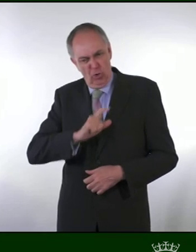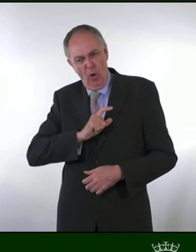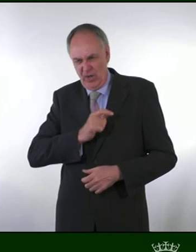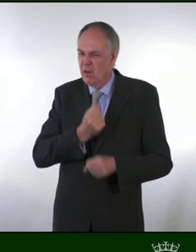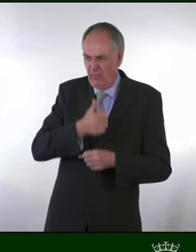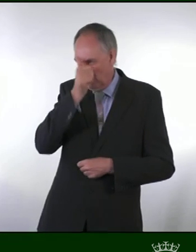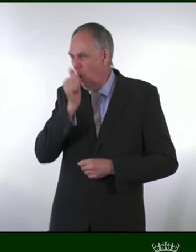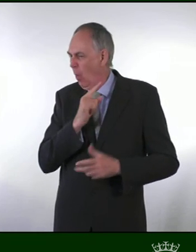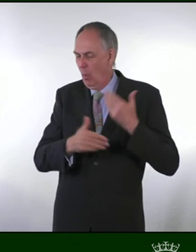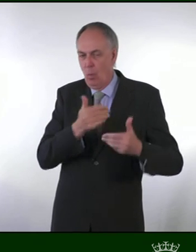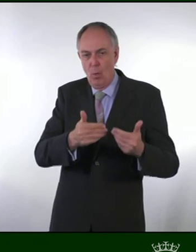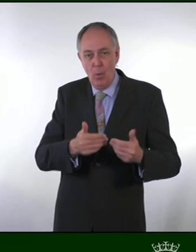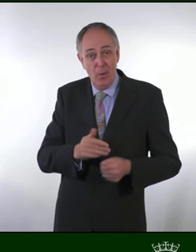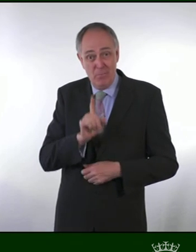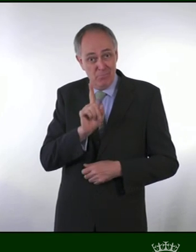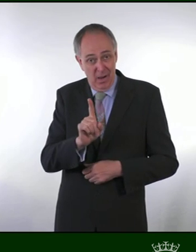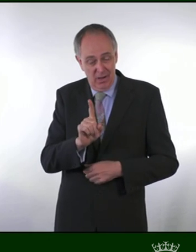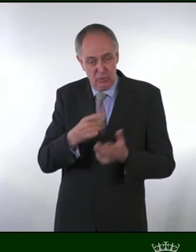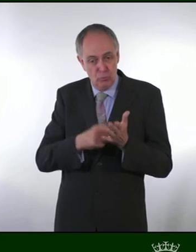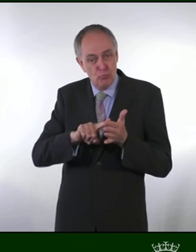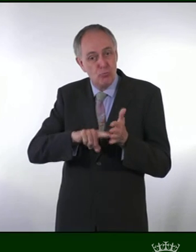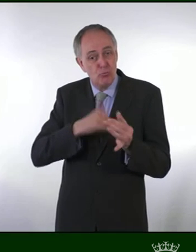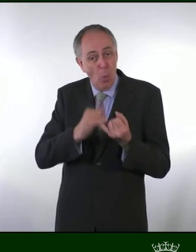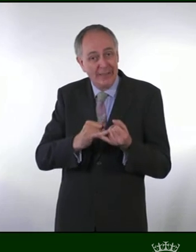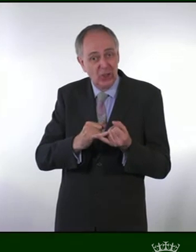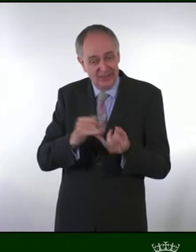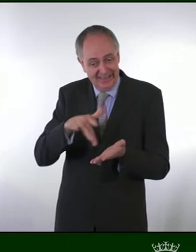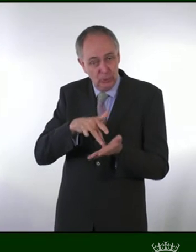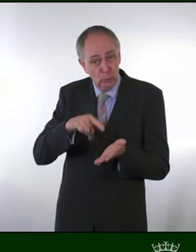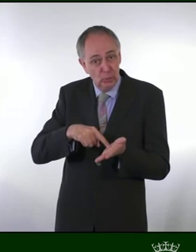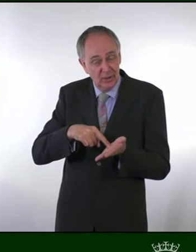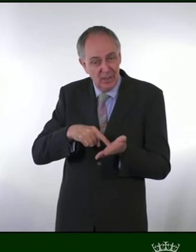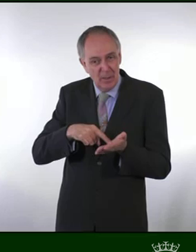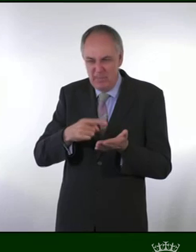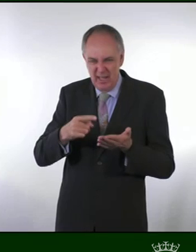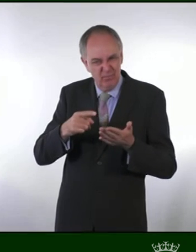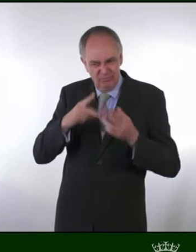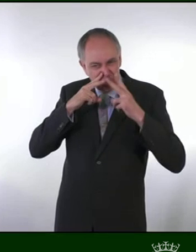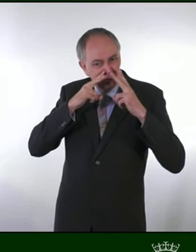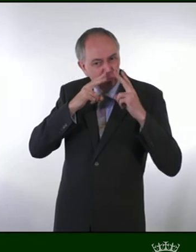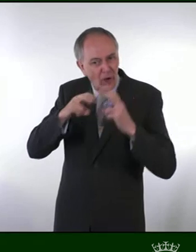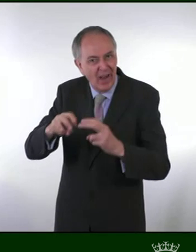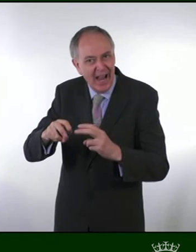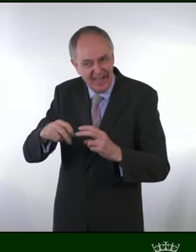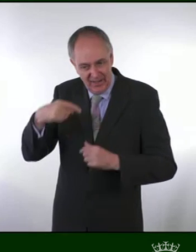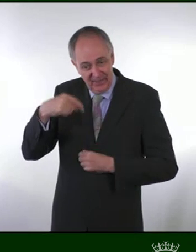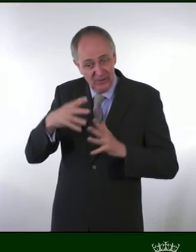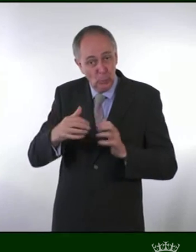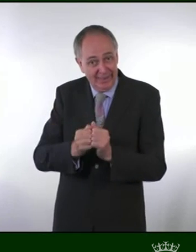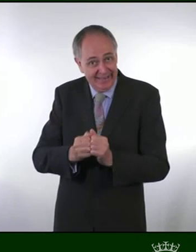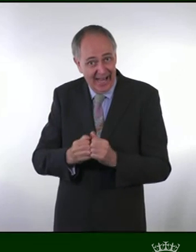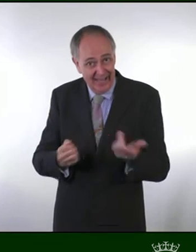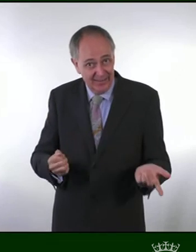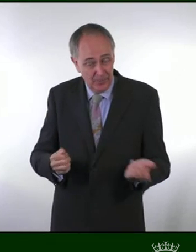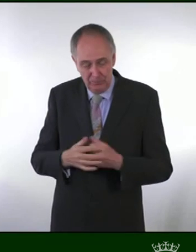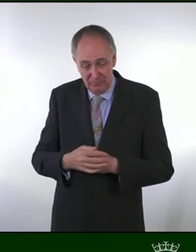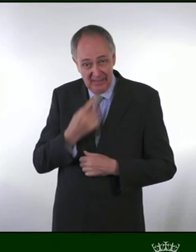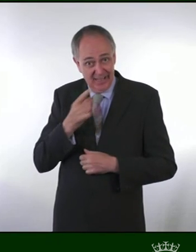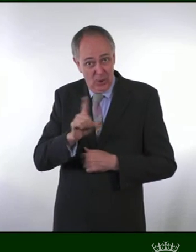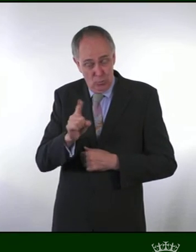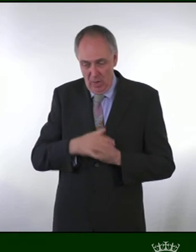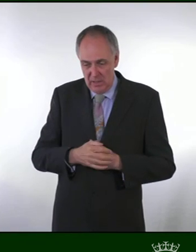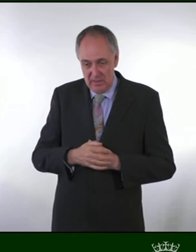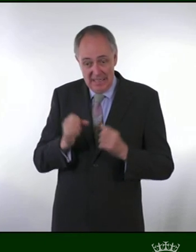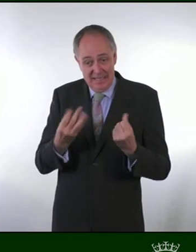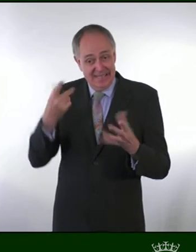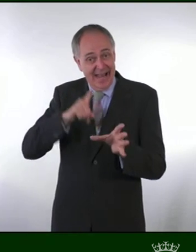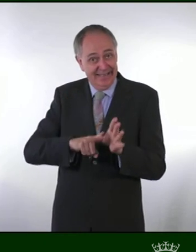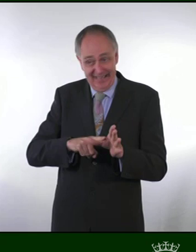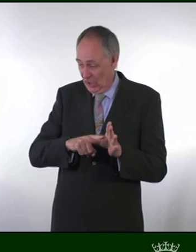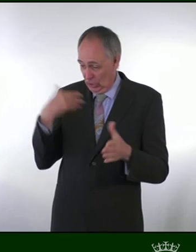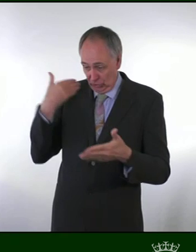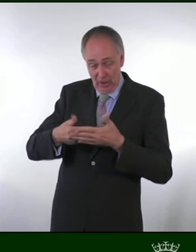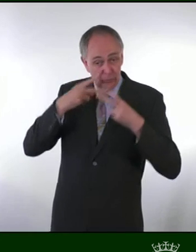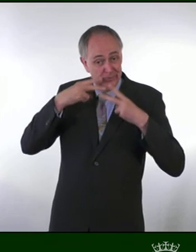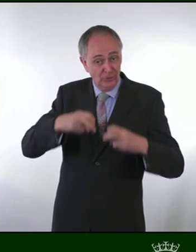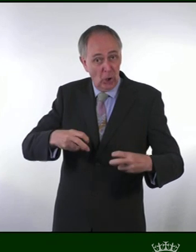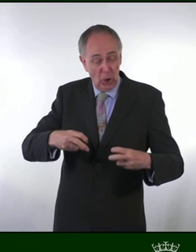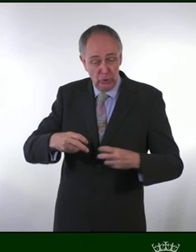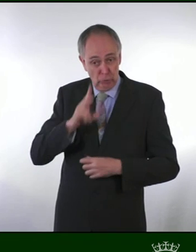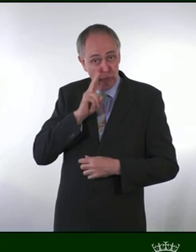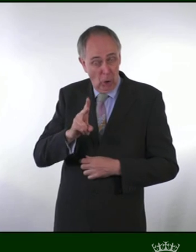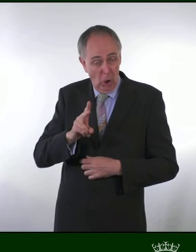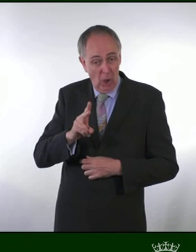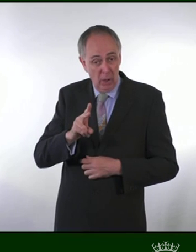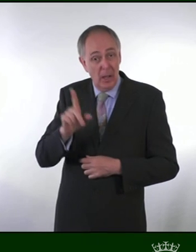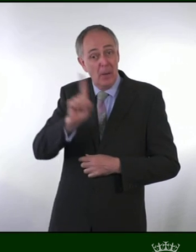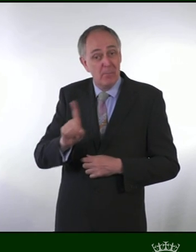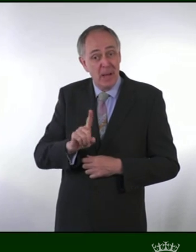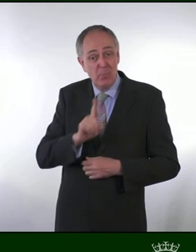But as the director of the Reuters Institute, which commissioned a YouGov poll this weekend, said, “I have never in 10 years of research in this area seen a drop in trust like what we have seen for the UK government”.